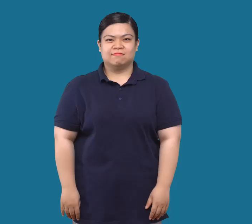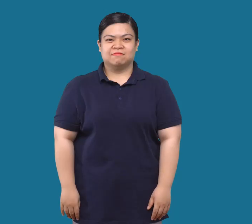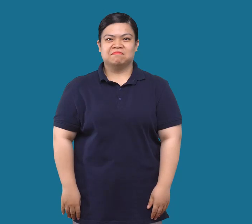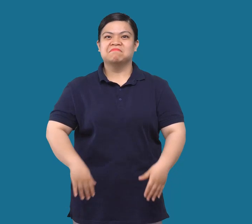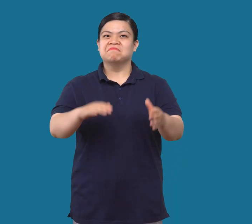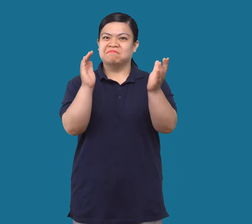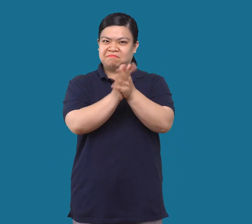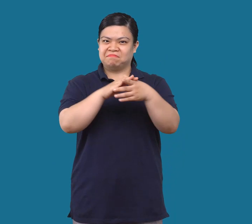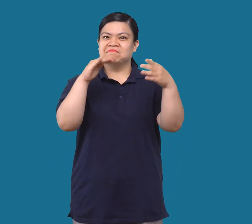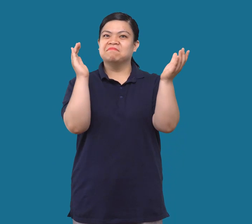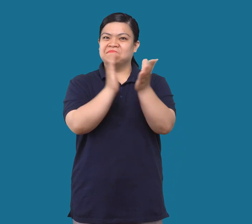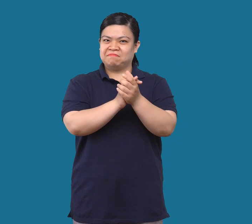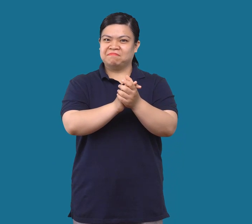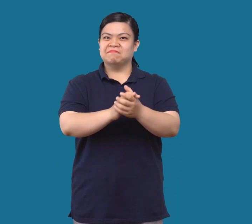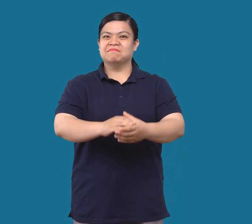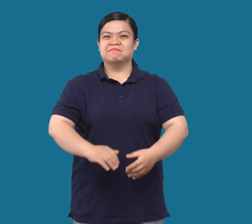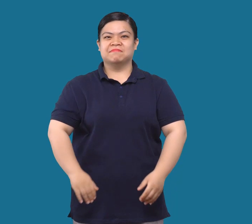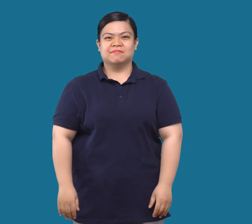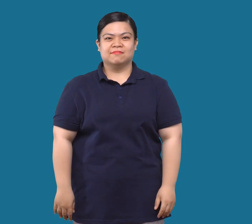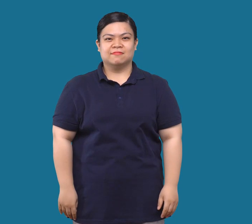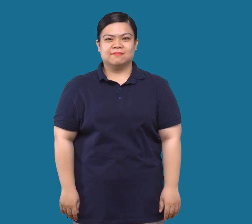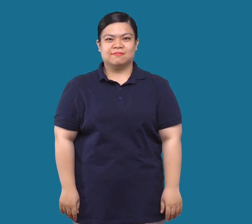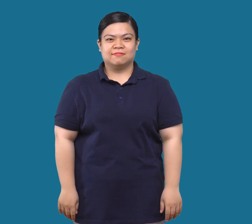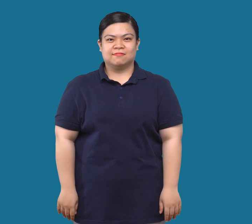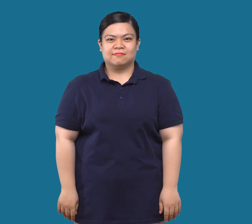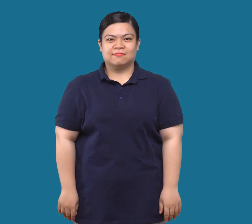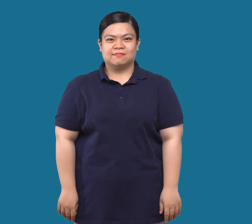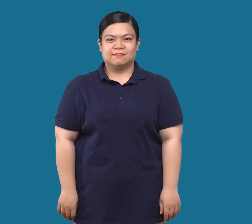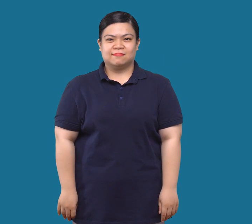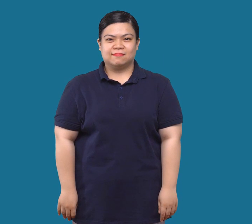thán phục